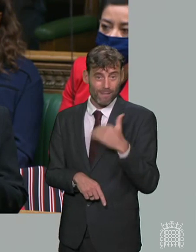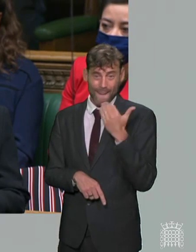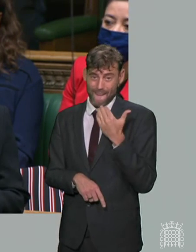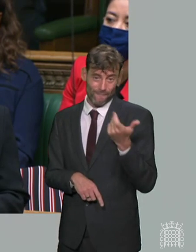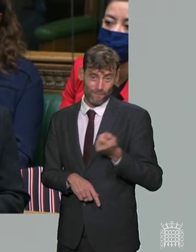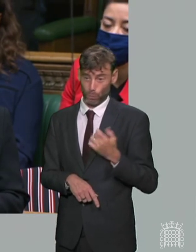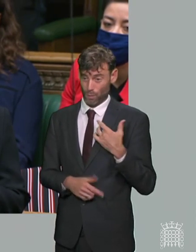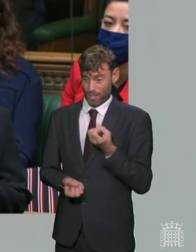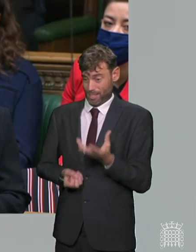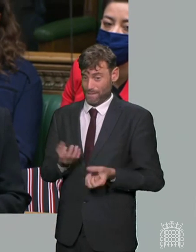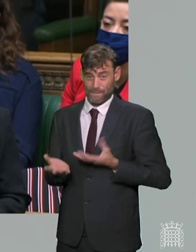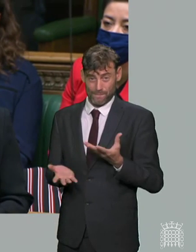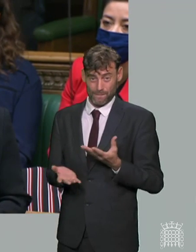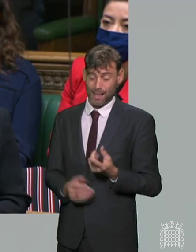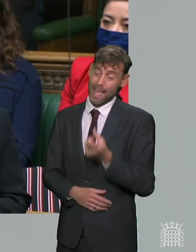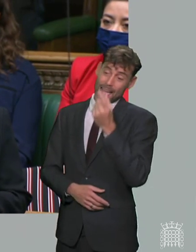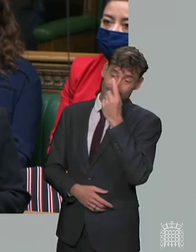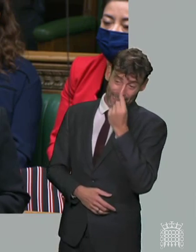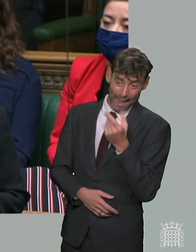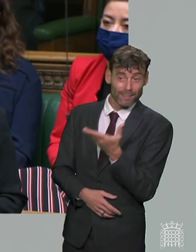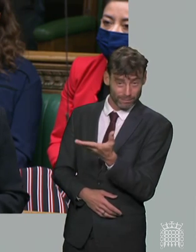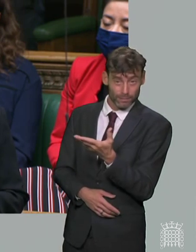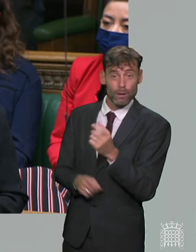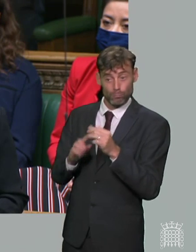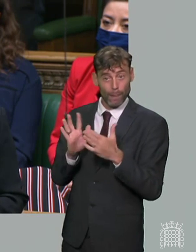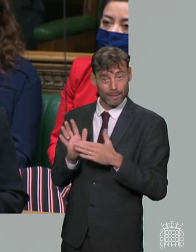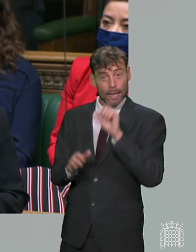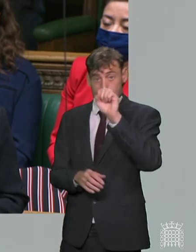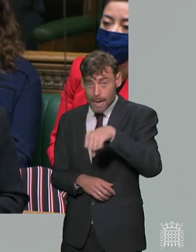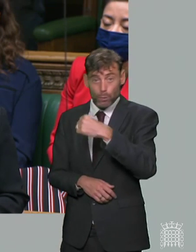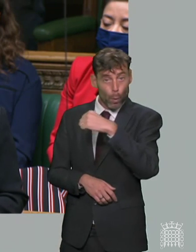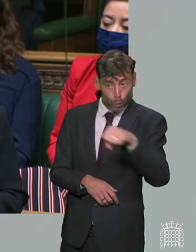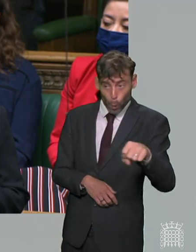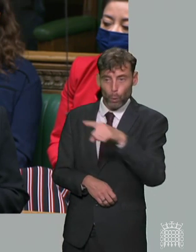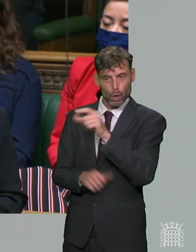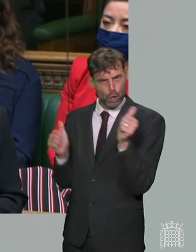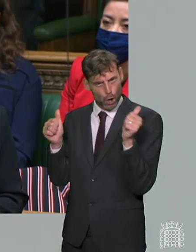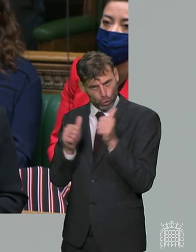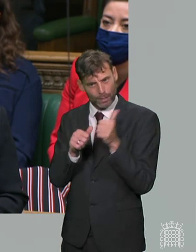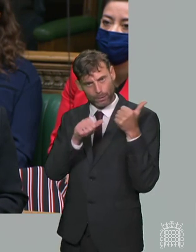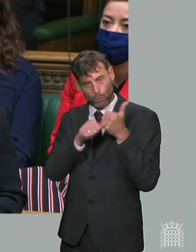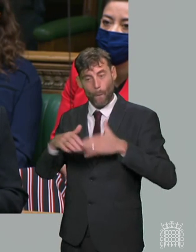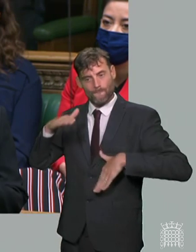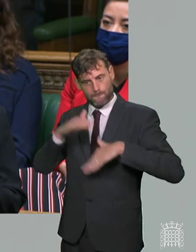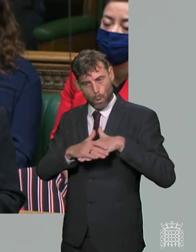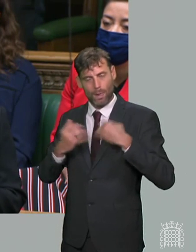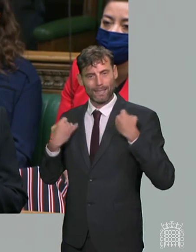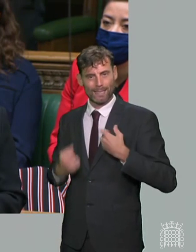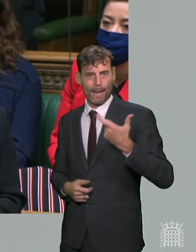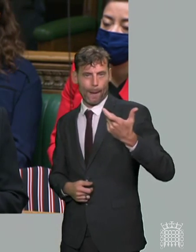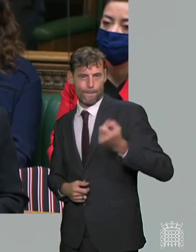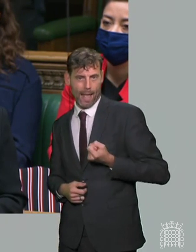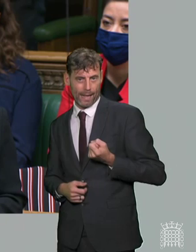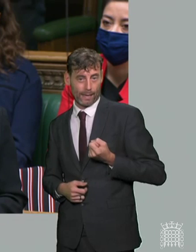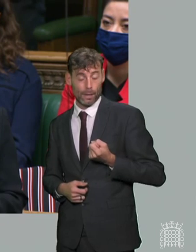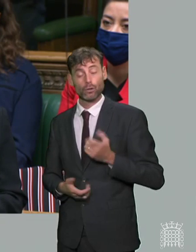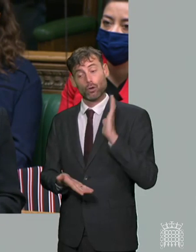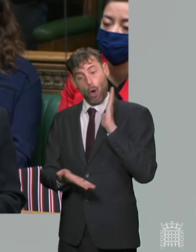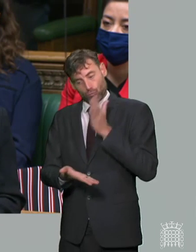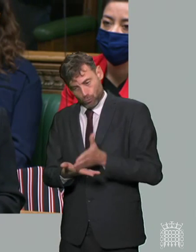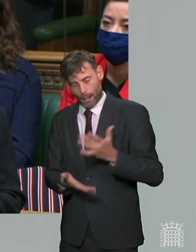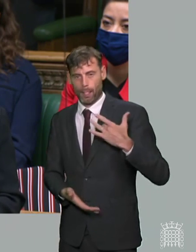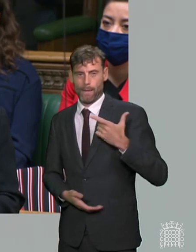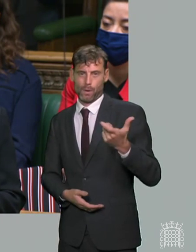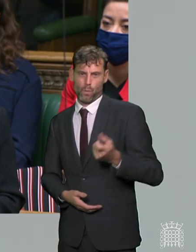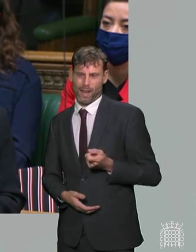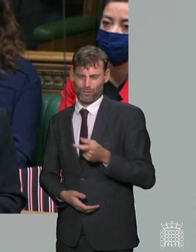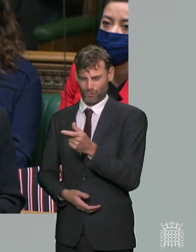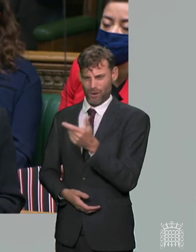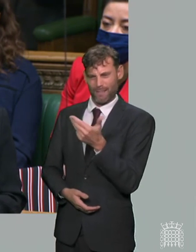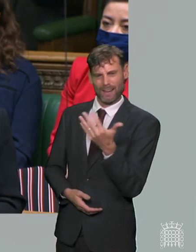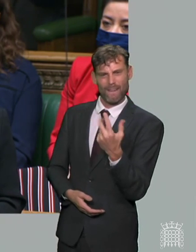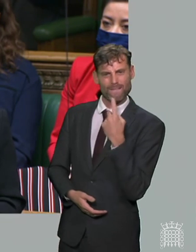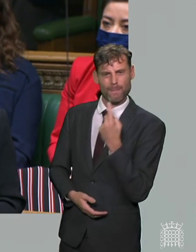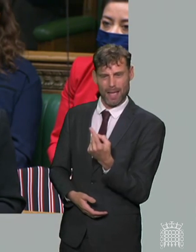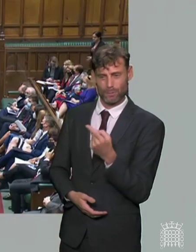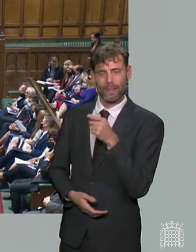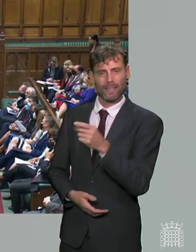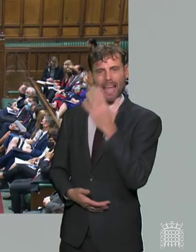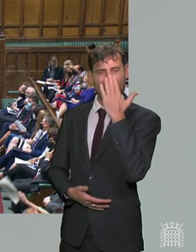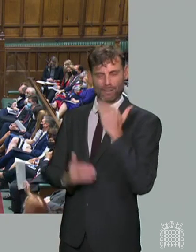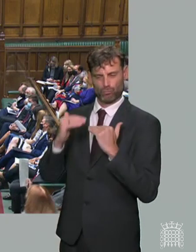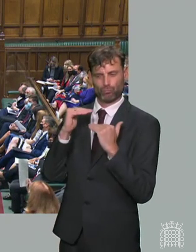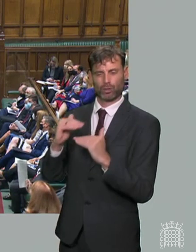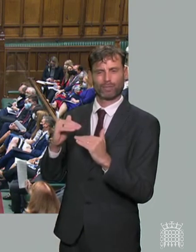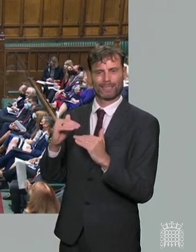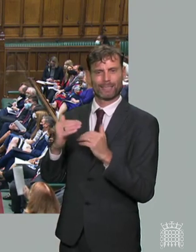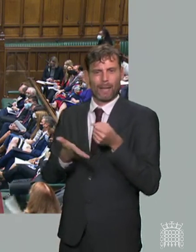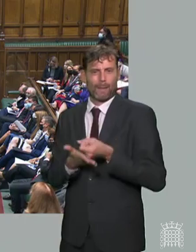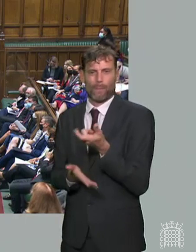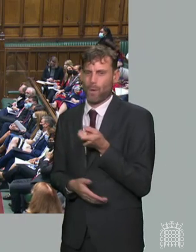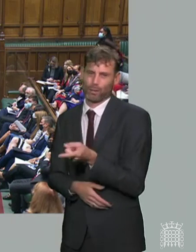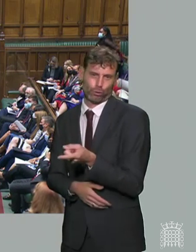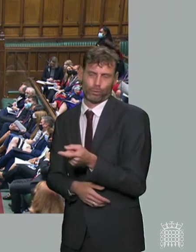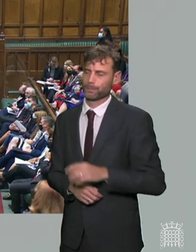This is a simple question—yes or no? Will the Prime Minister today commit to full sick pay at a real living wage, not the Government’s current age-restricted minimum wage?